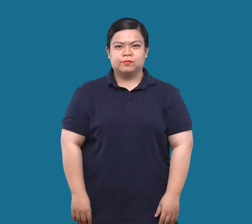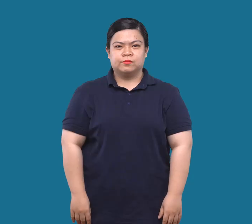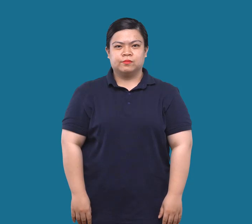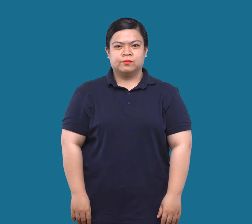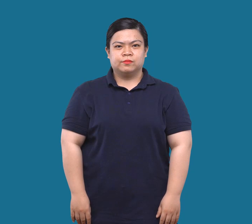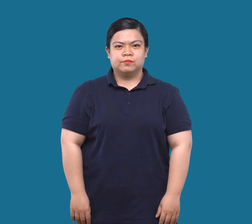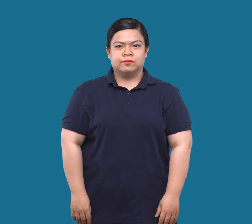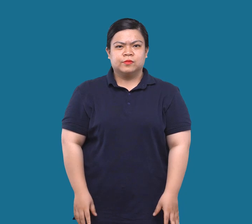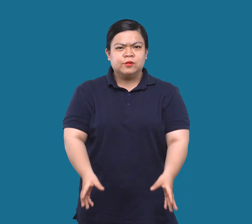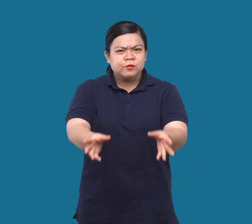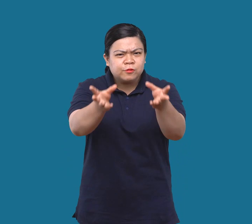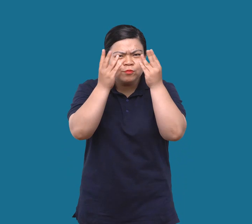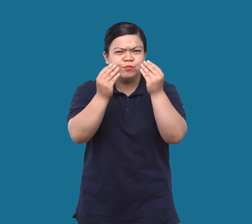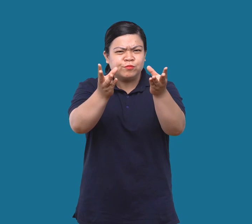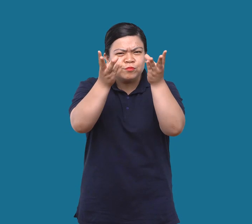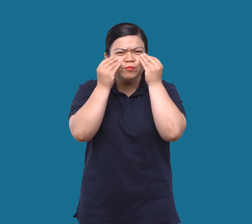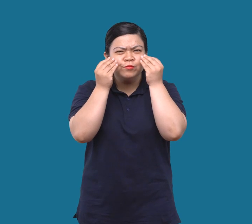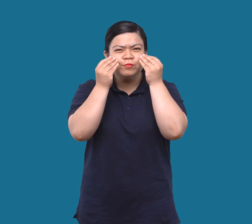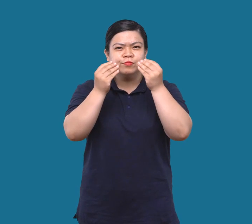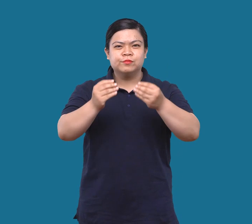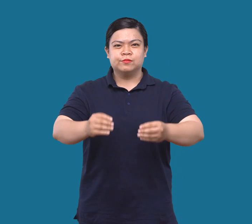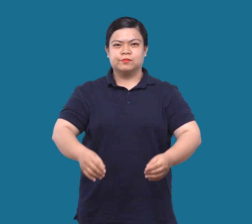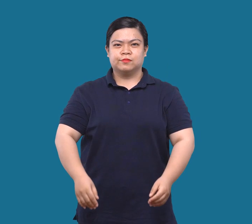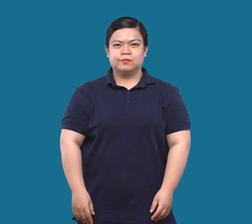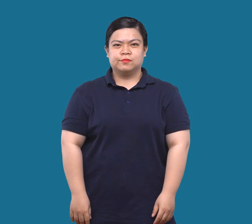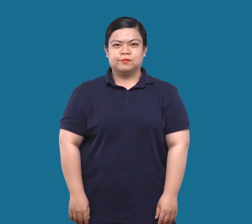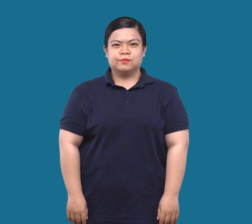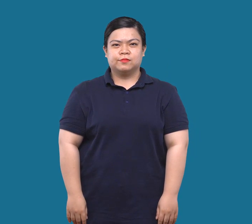tiếp thu